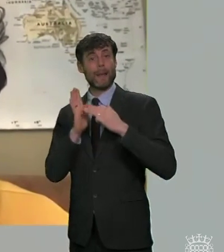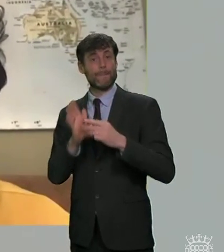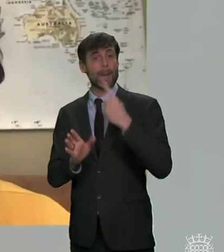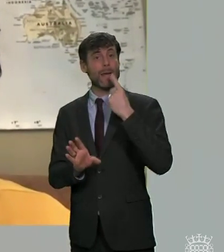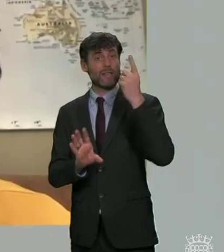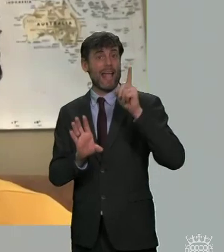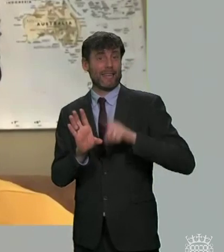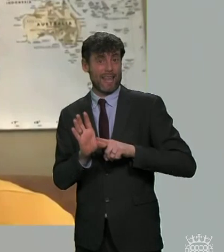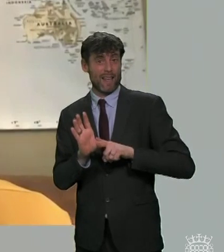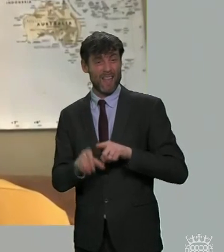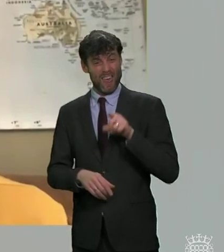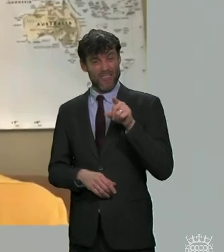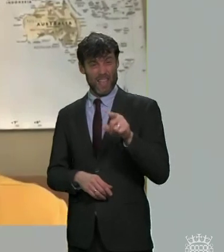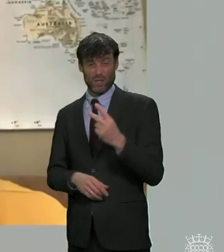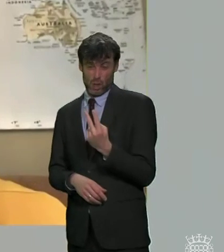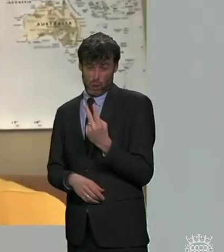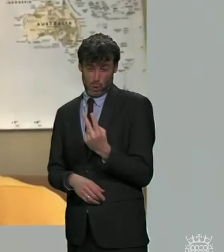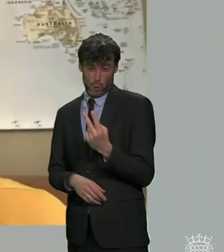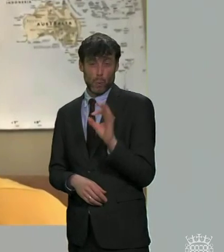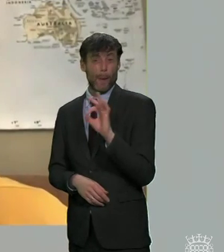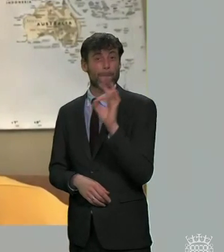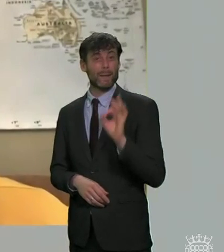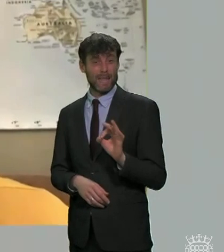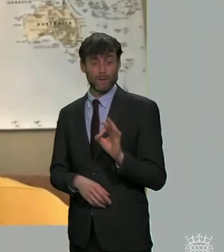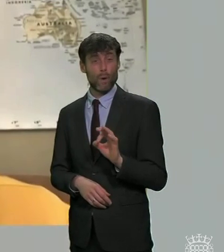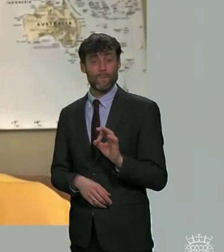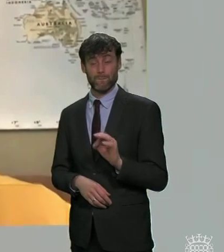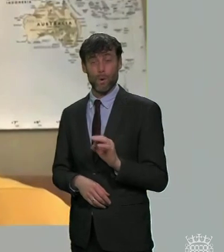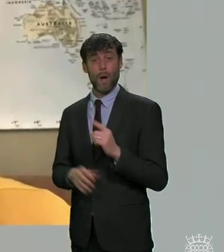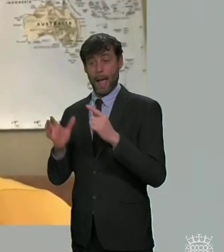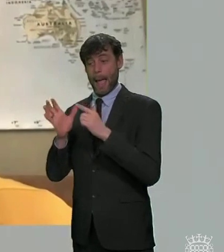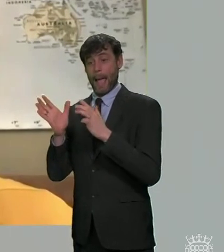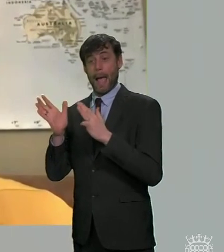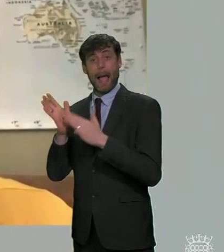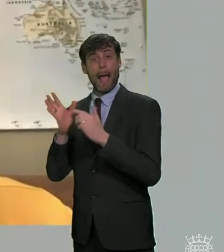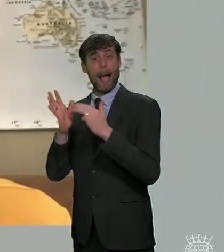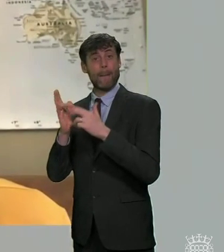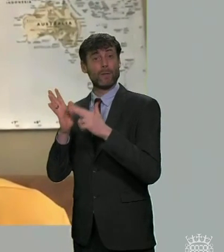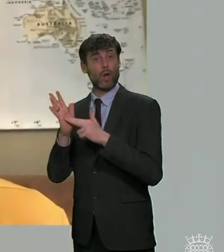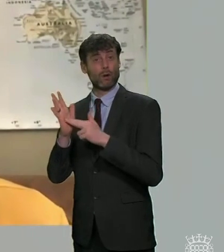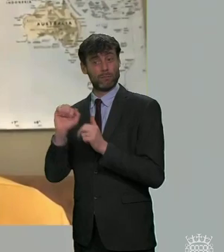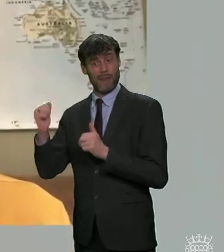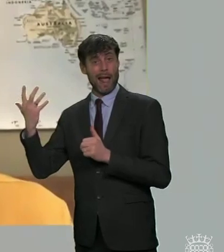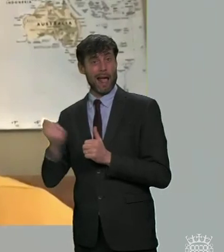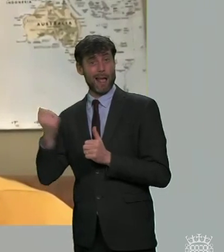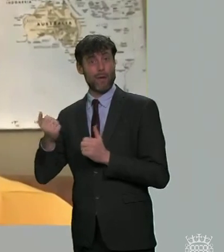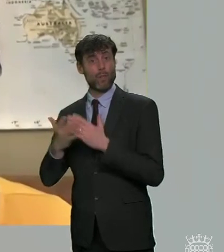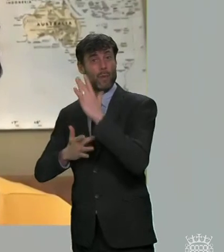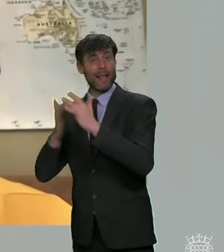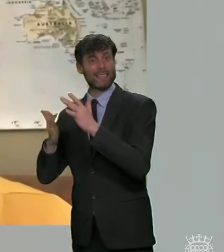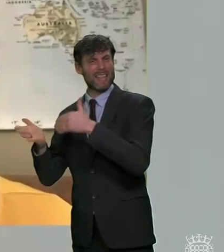That is less than 2% of UK sales for just one internet giant, Amazon, whose revenues doubled during lockdown.